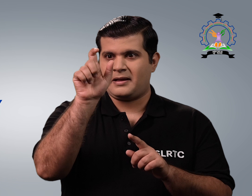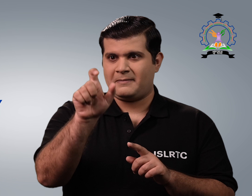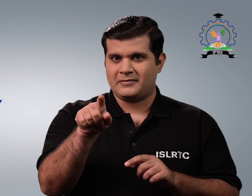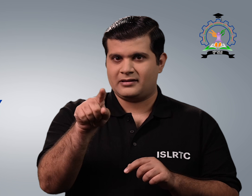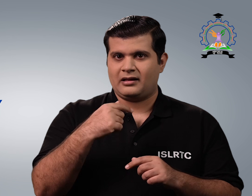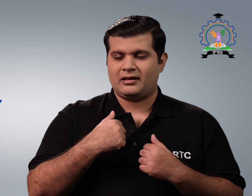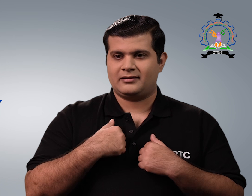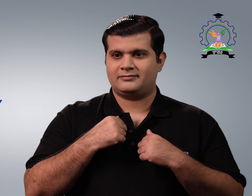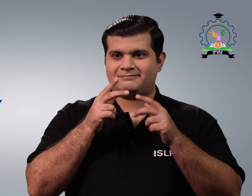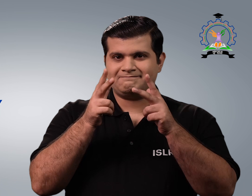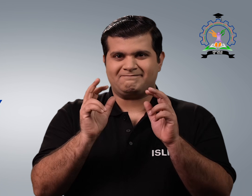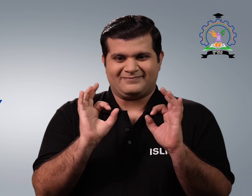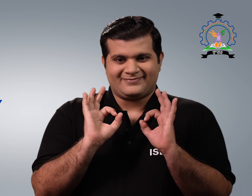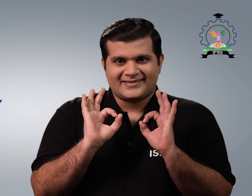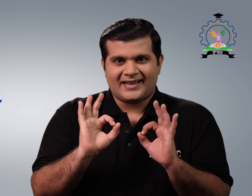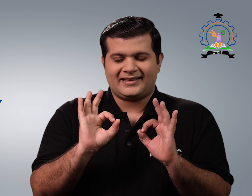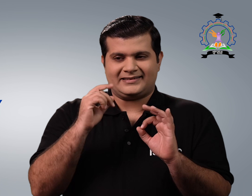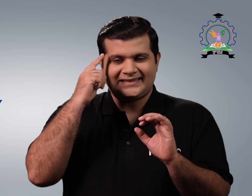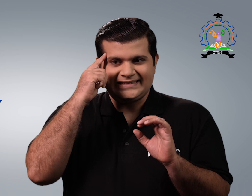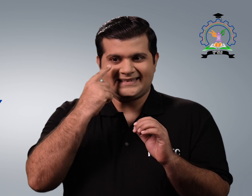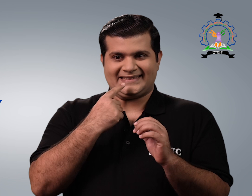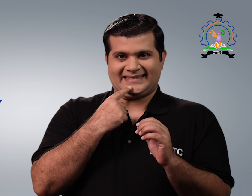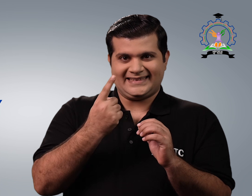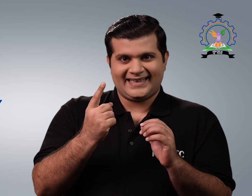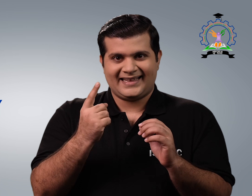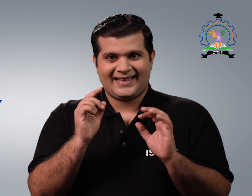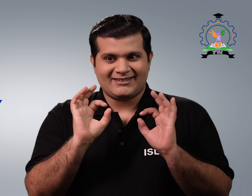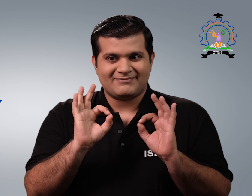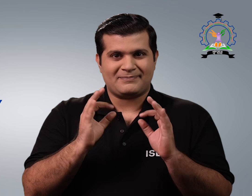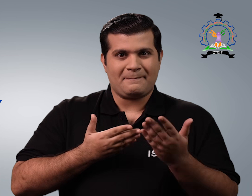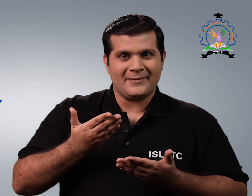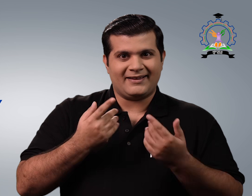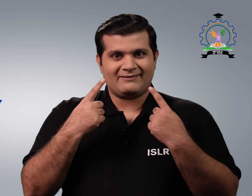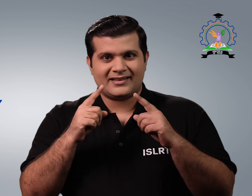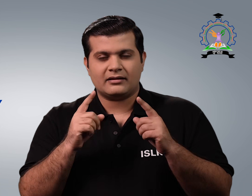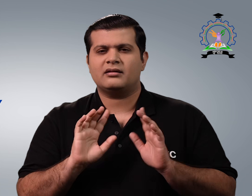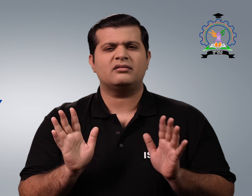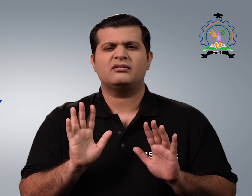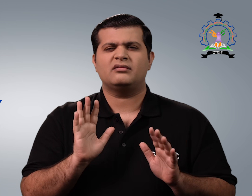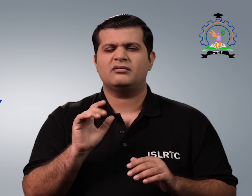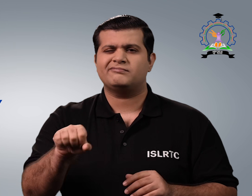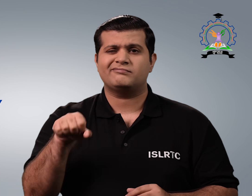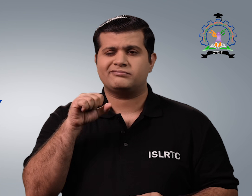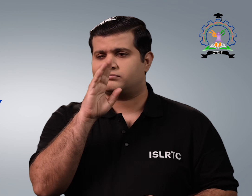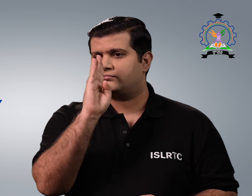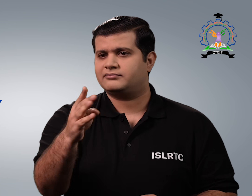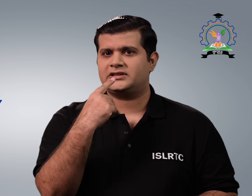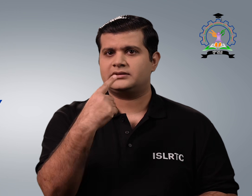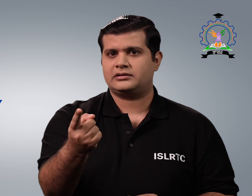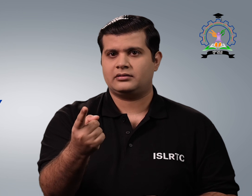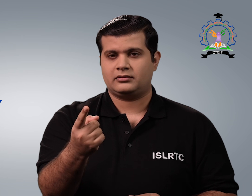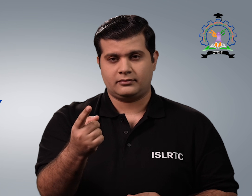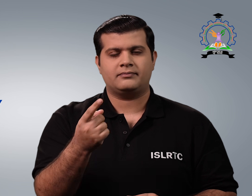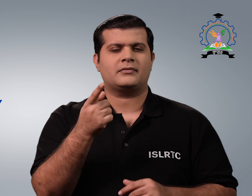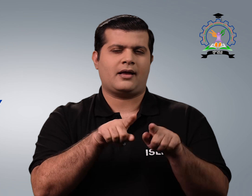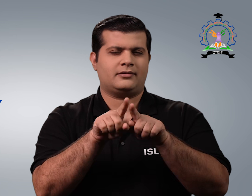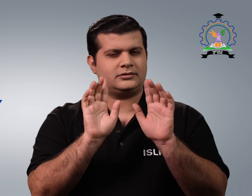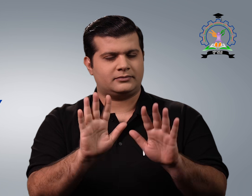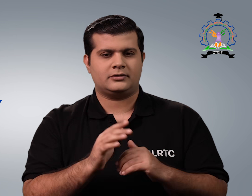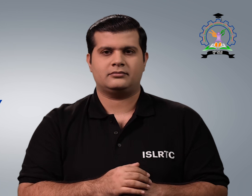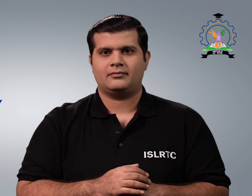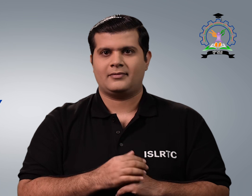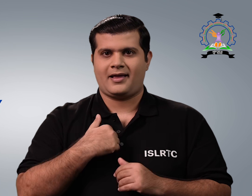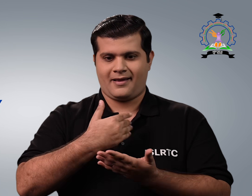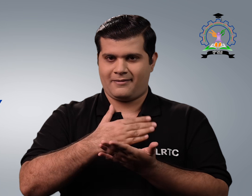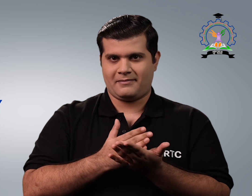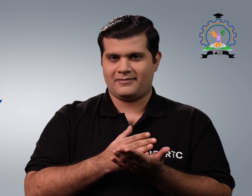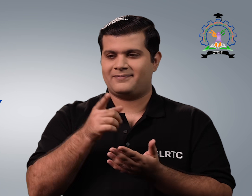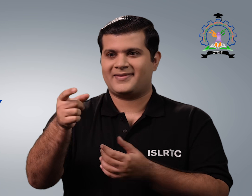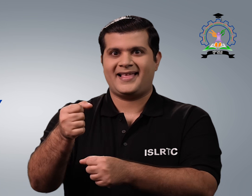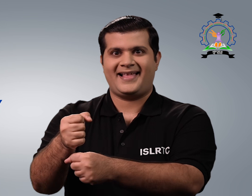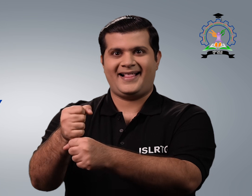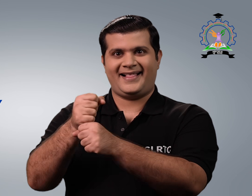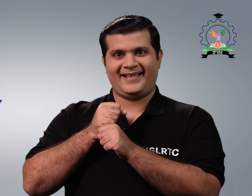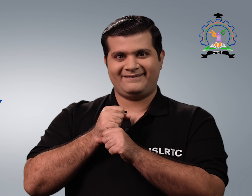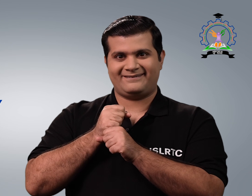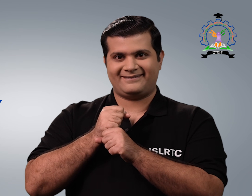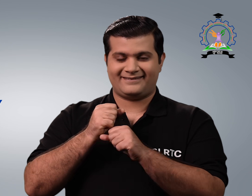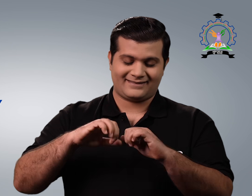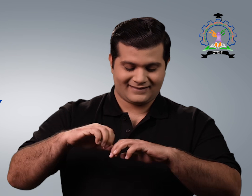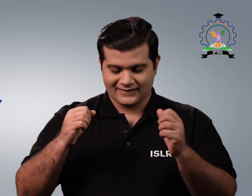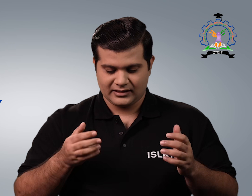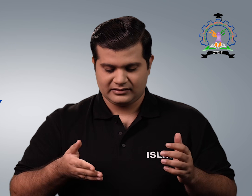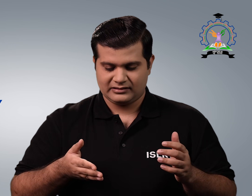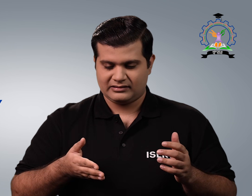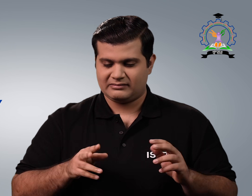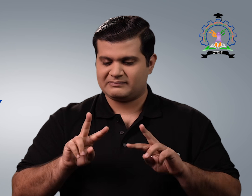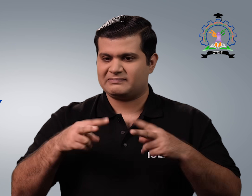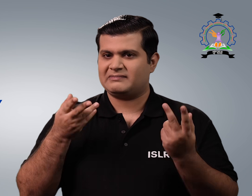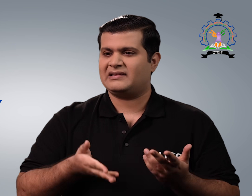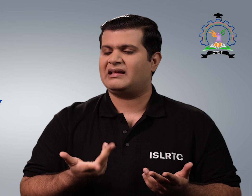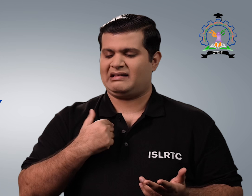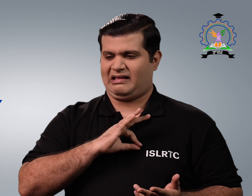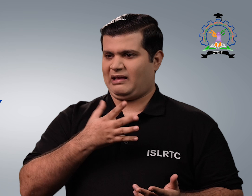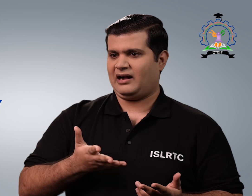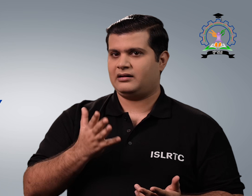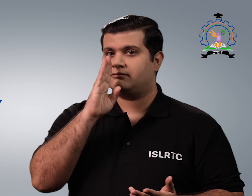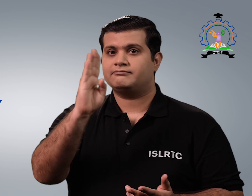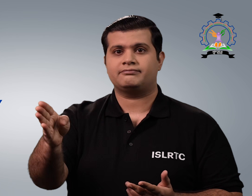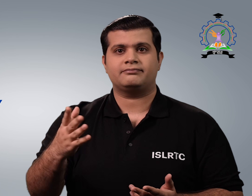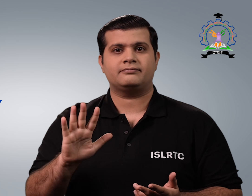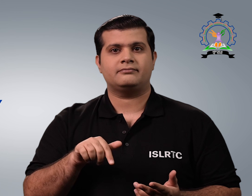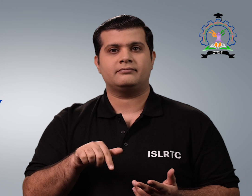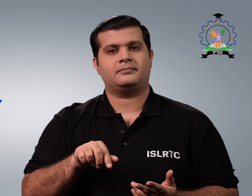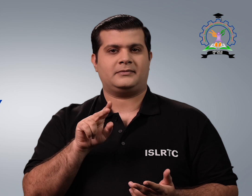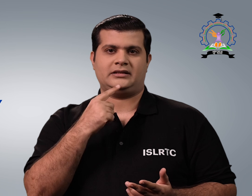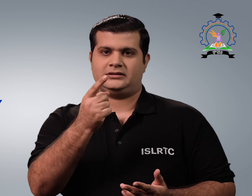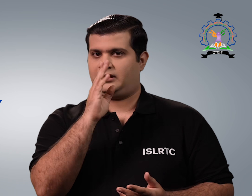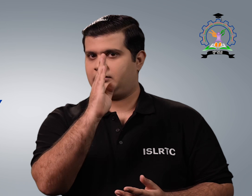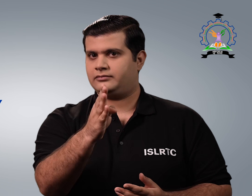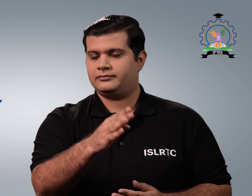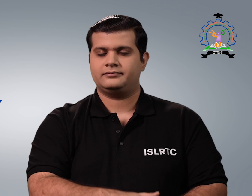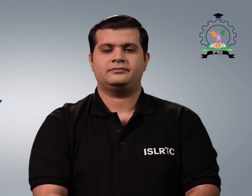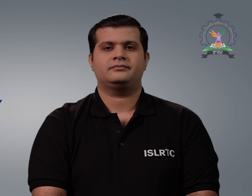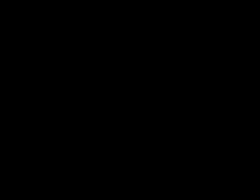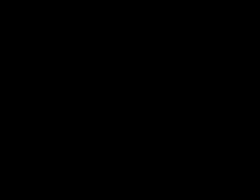To say exactly what you think without thinking and trying to be polite. For example - When your friend gives you a present for your birthday, you bluntly state that you don’t like the gift.